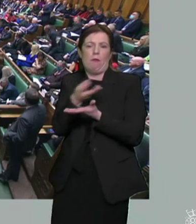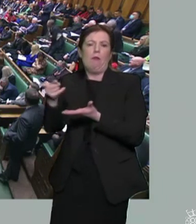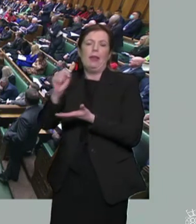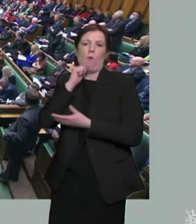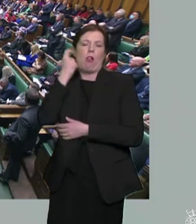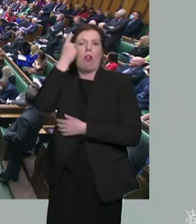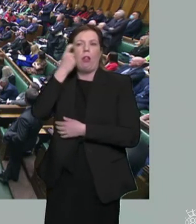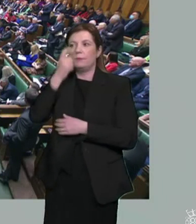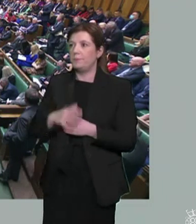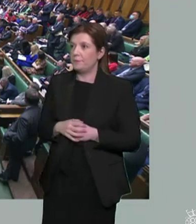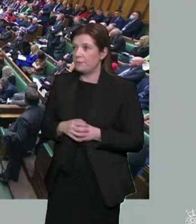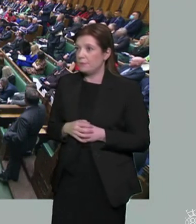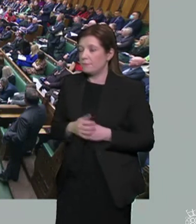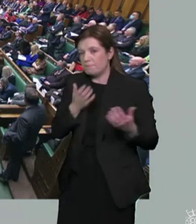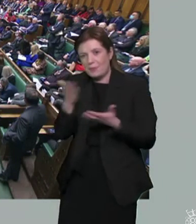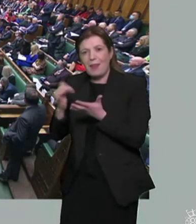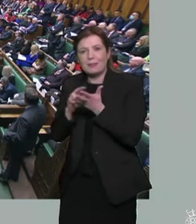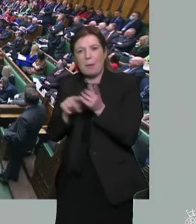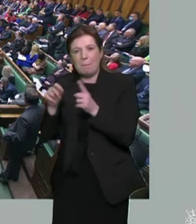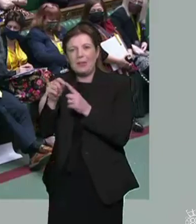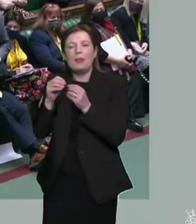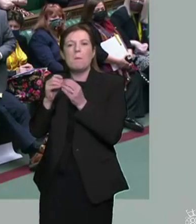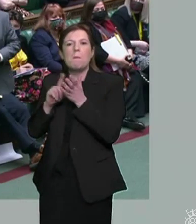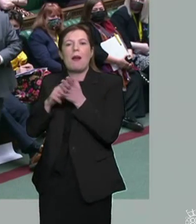I call the leader of the SNP here, Ian Blackford.